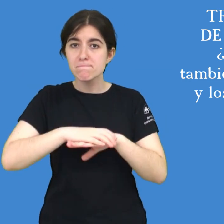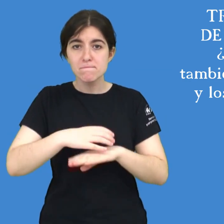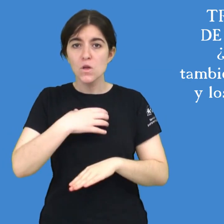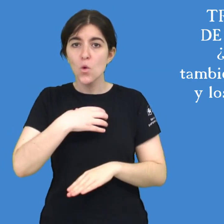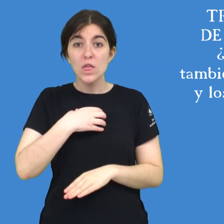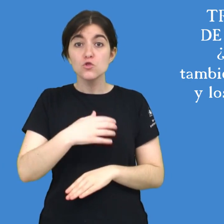poder